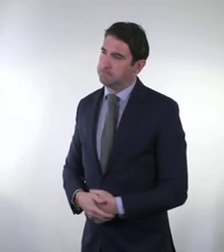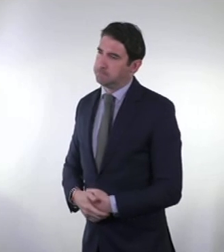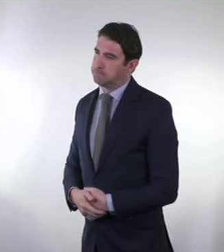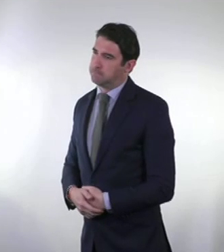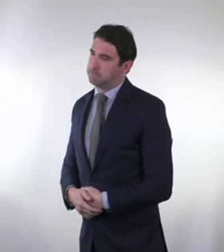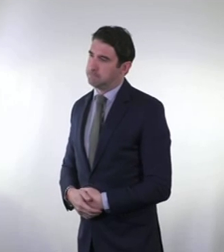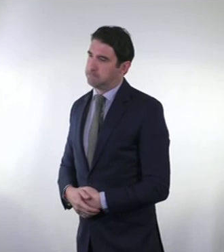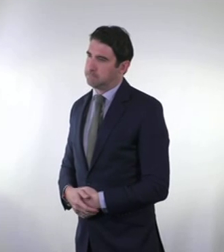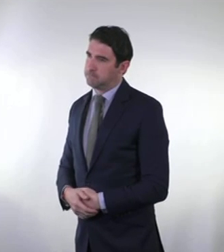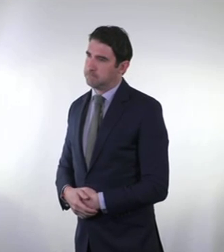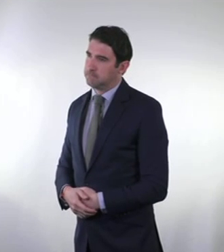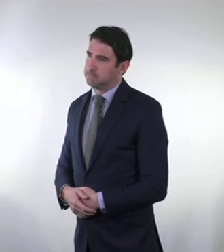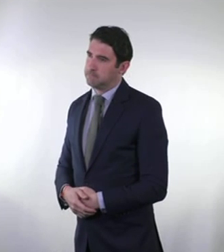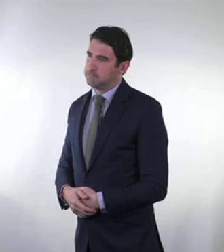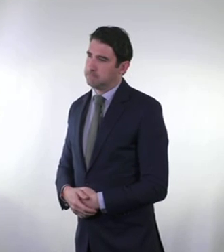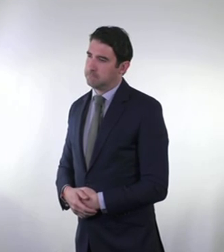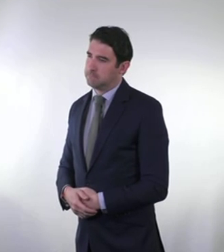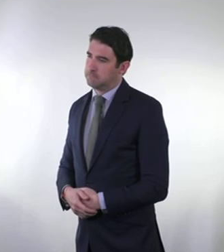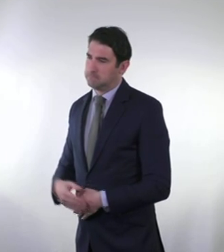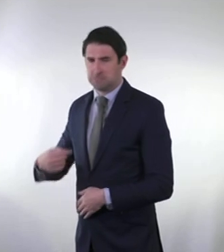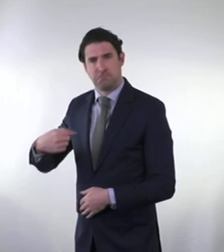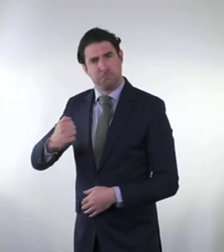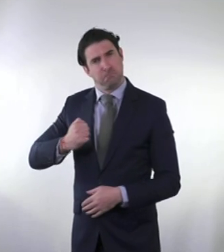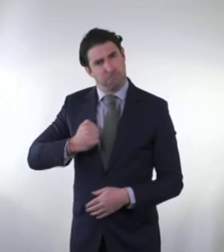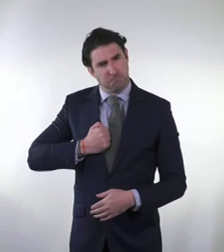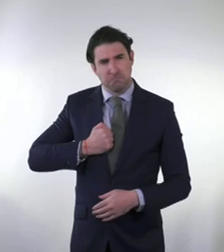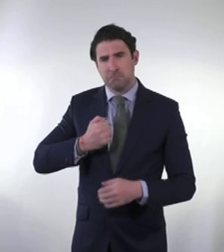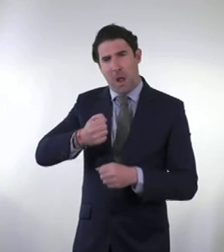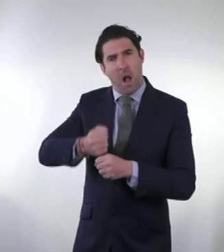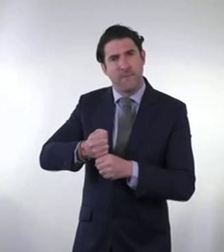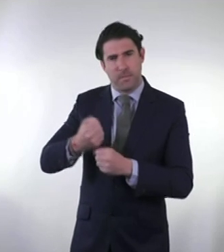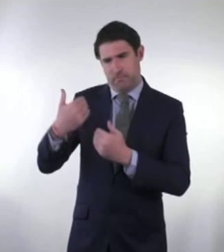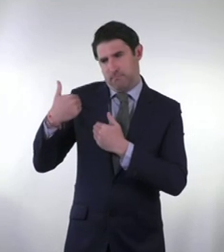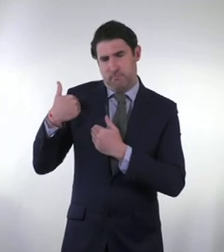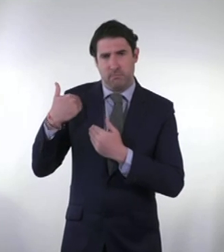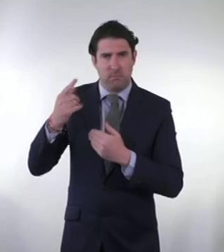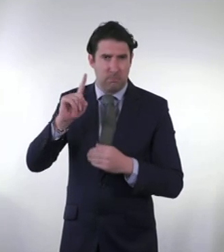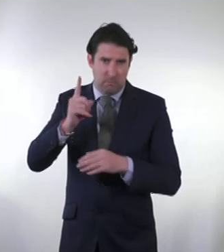We are making sure that everybody in our society gets all the protections they need.